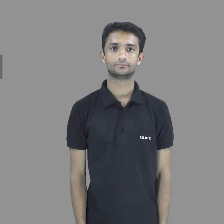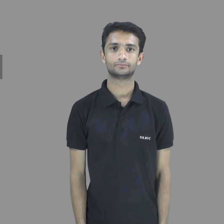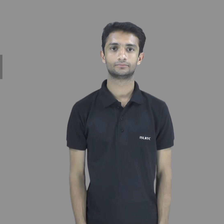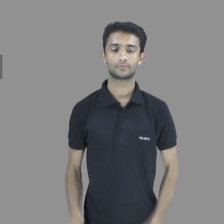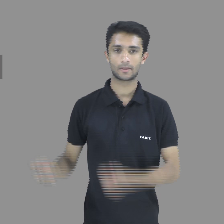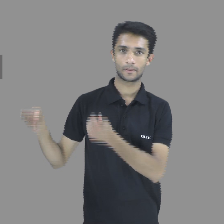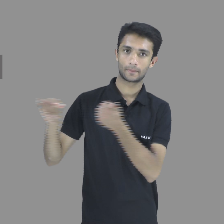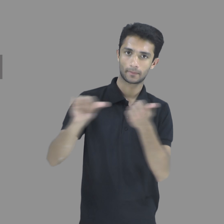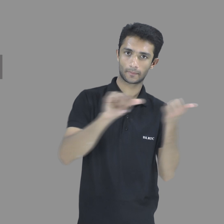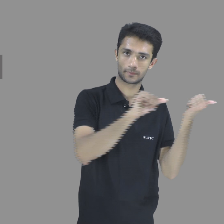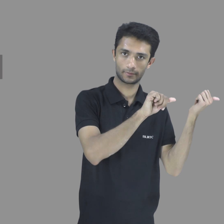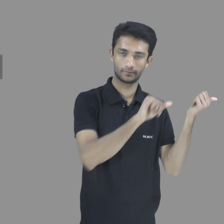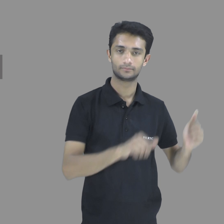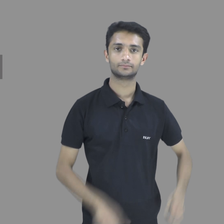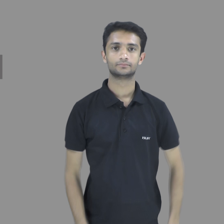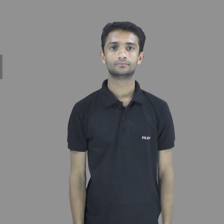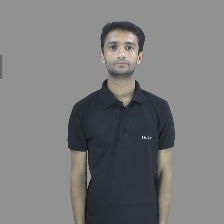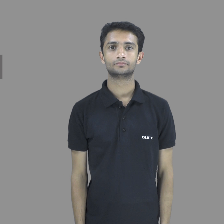Back Go Back Reverse